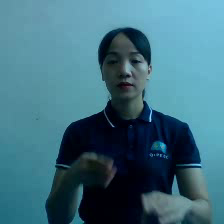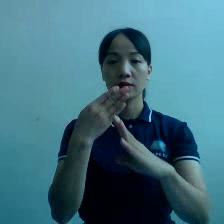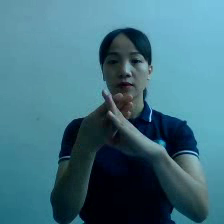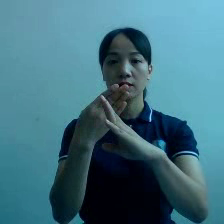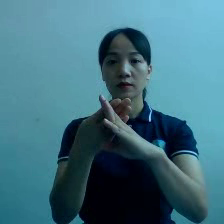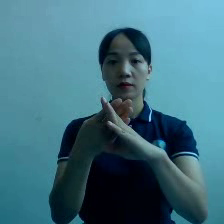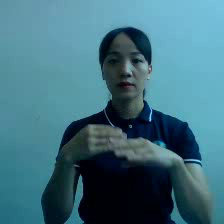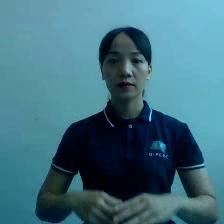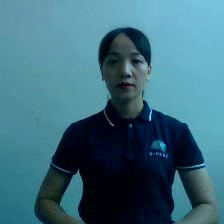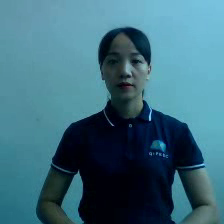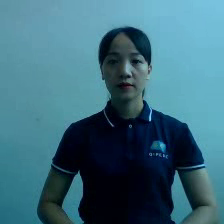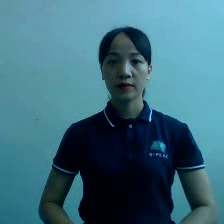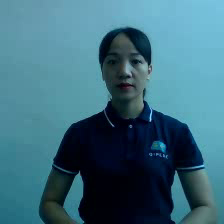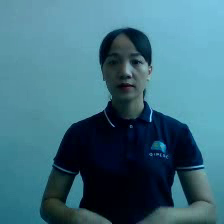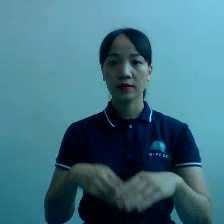Trường học